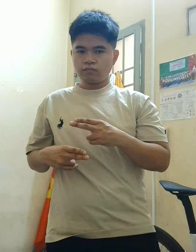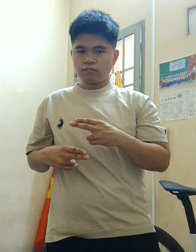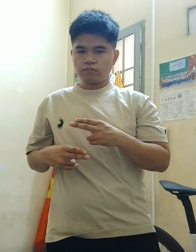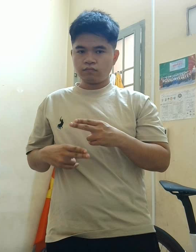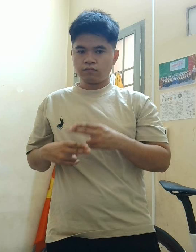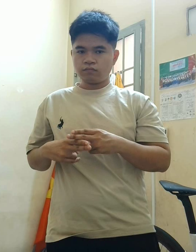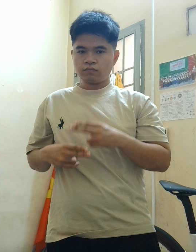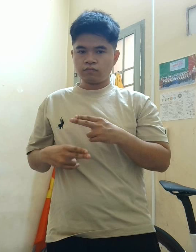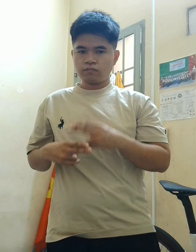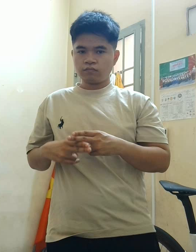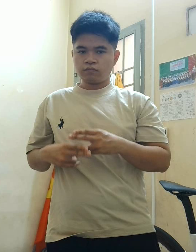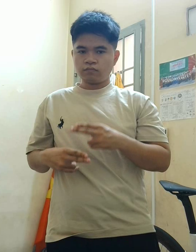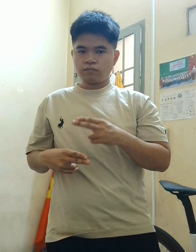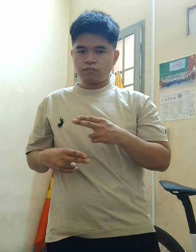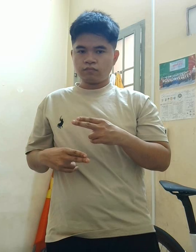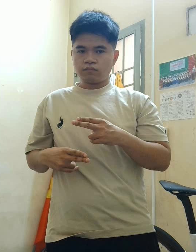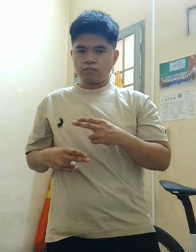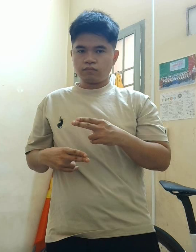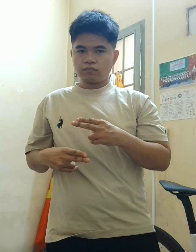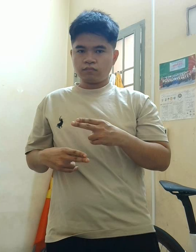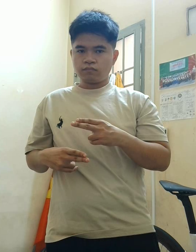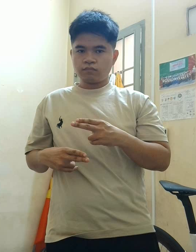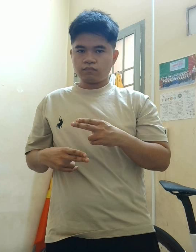ten